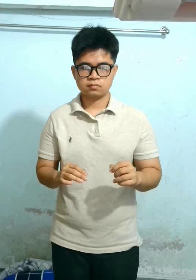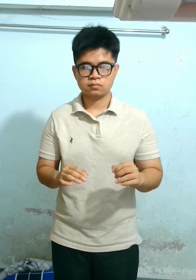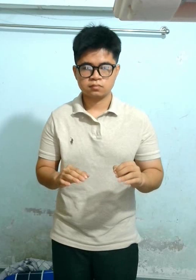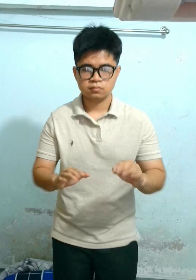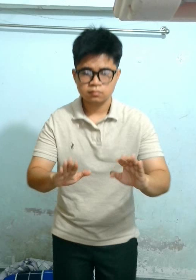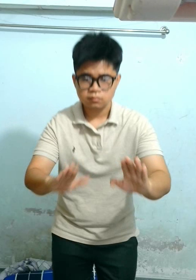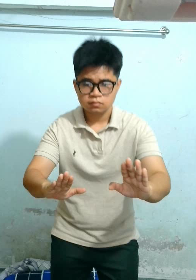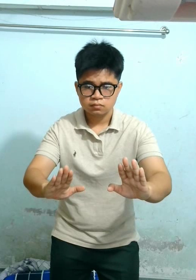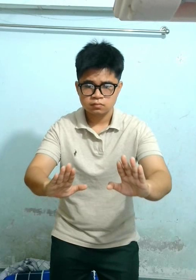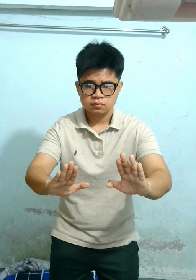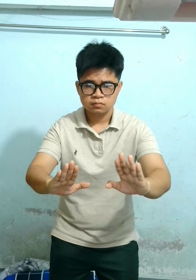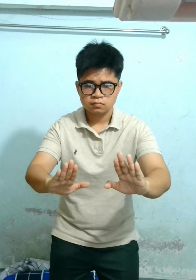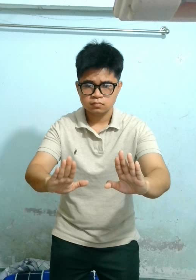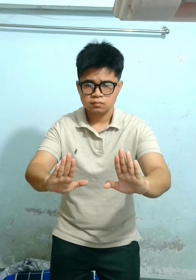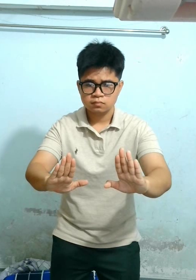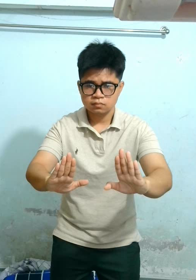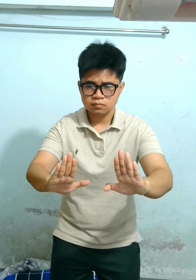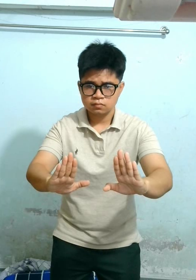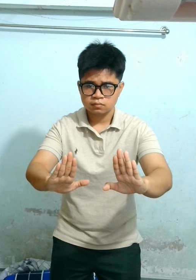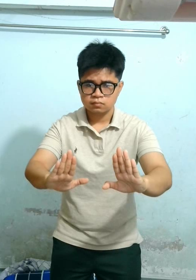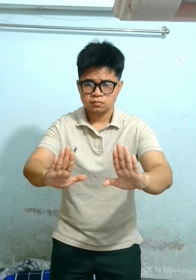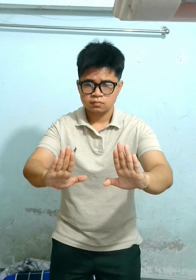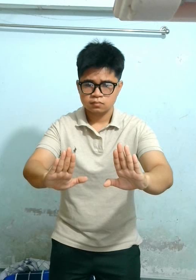dung lai